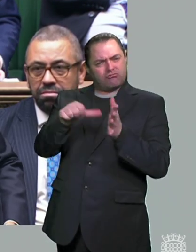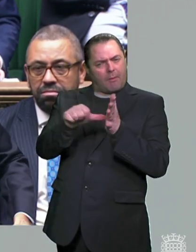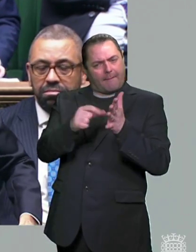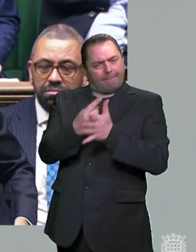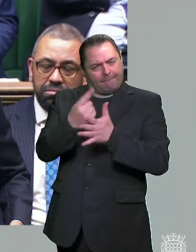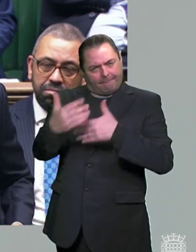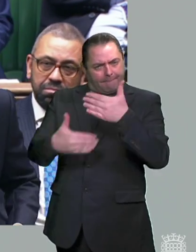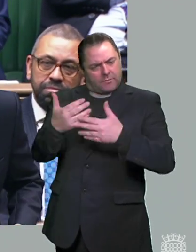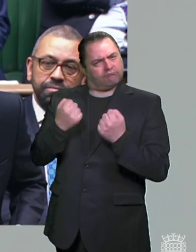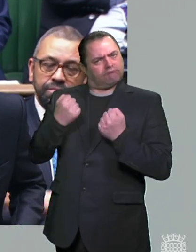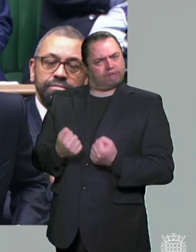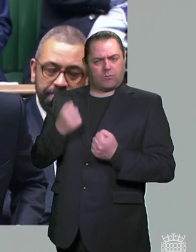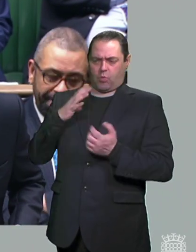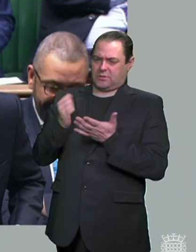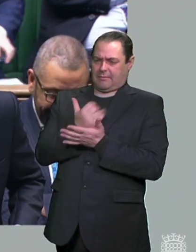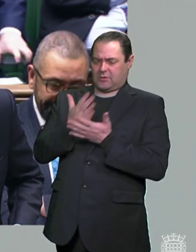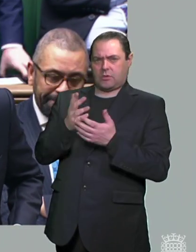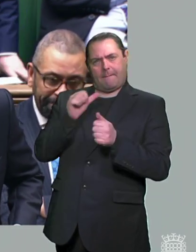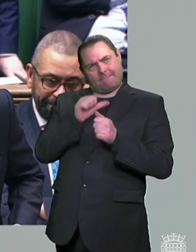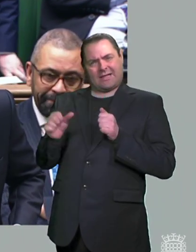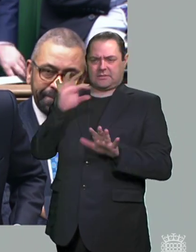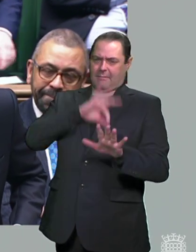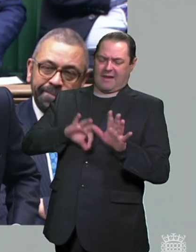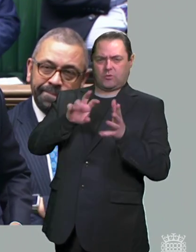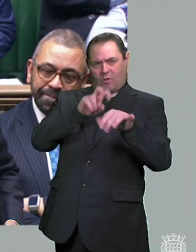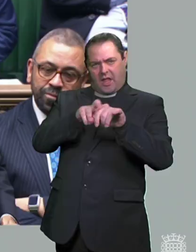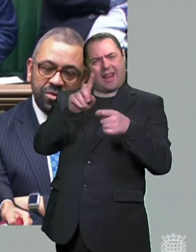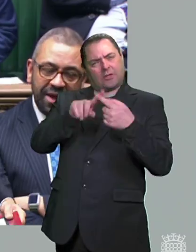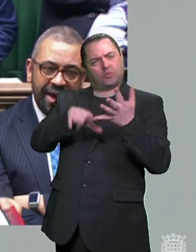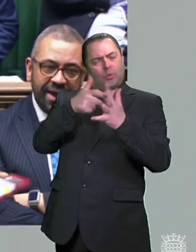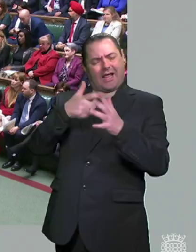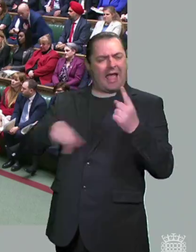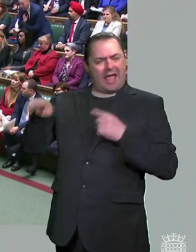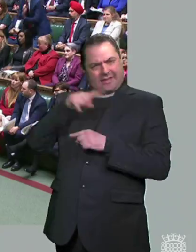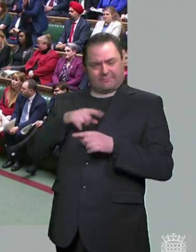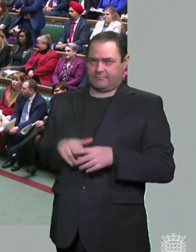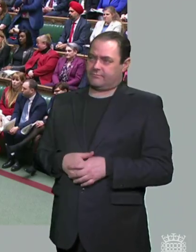I will be resolute in fighting for what is best for Northern Ireland and the United Kingdom.